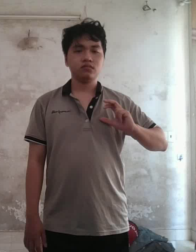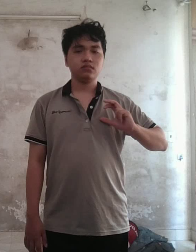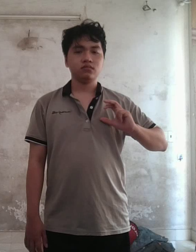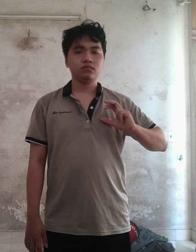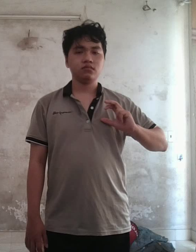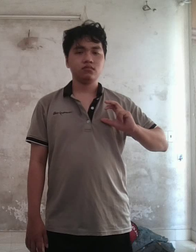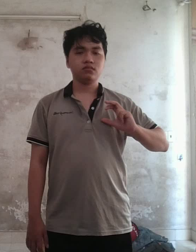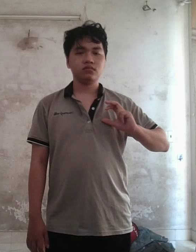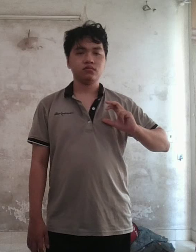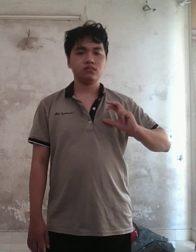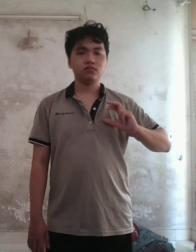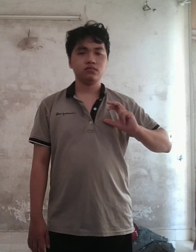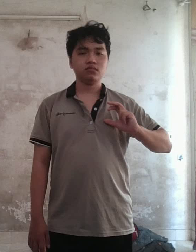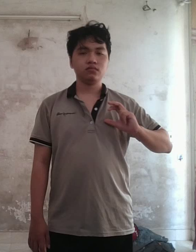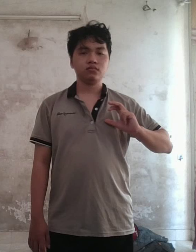giau co